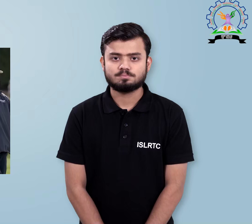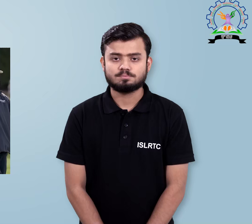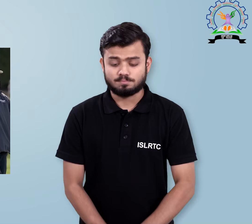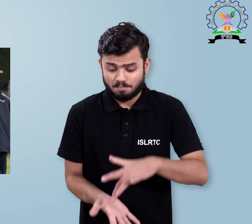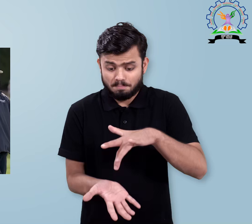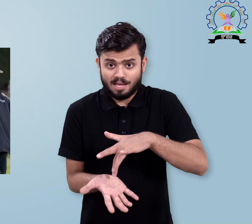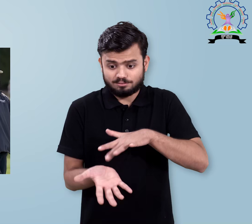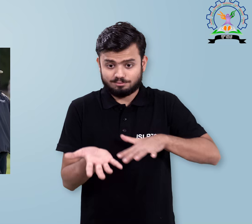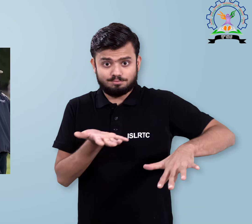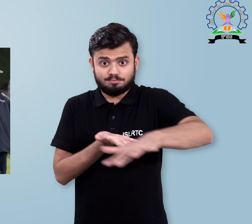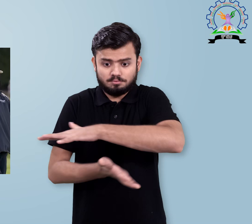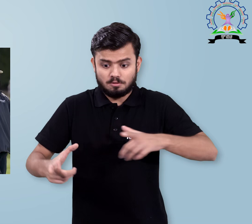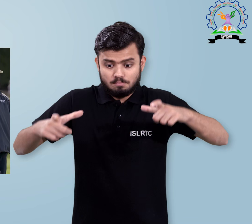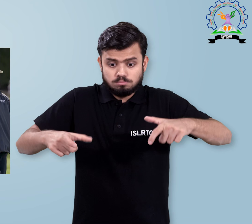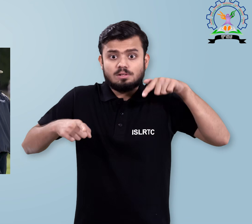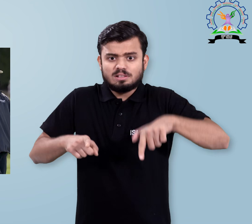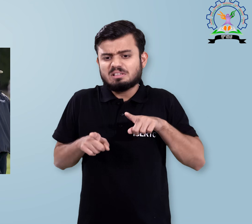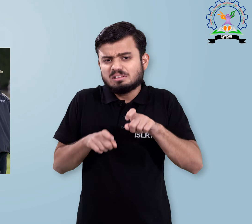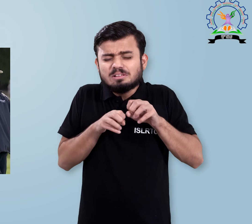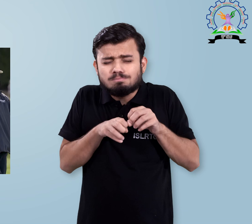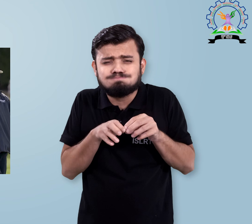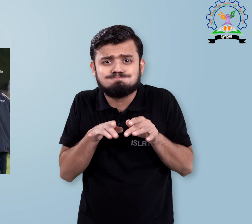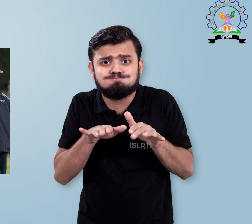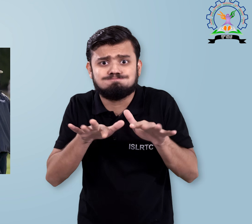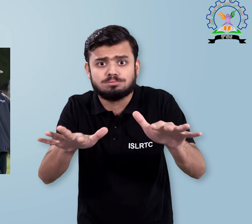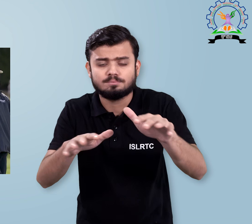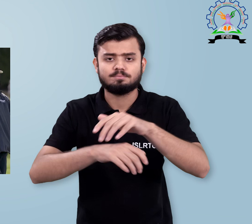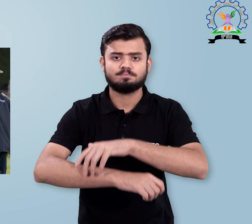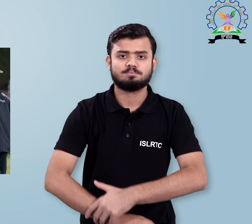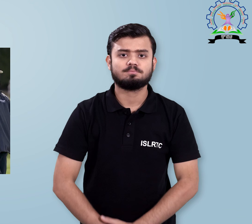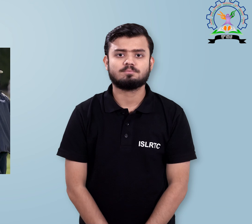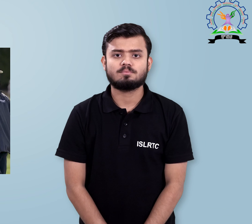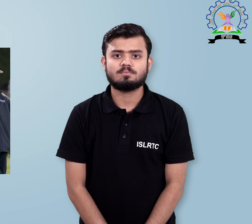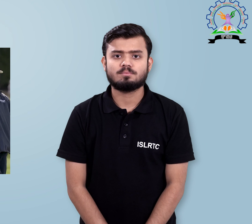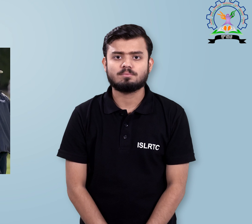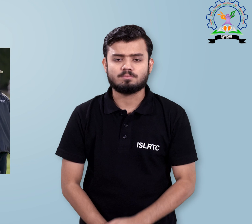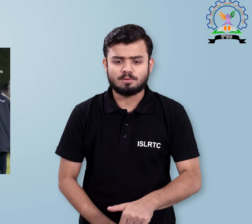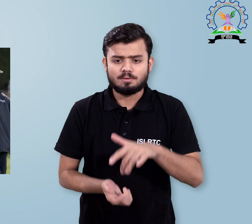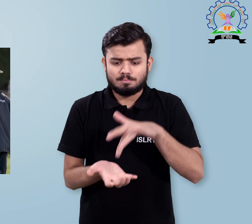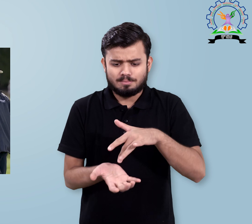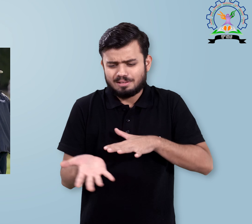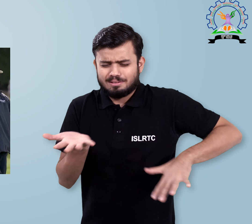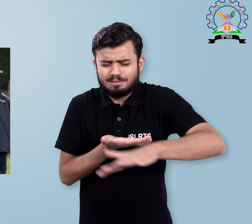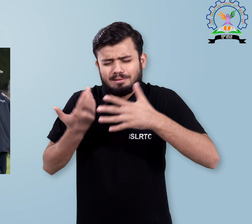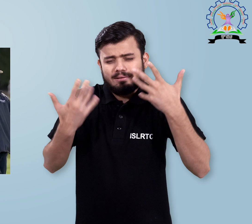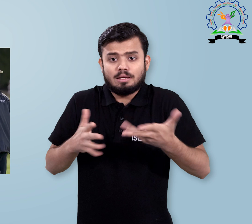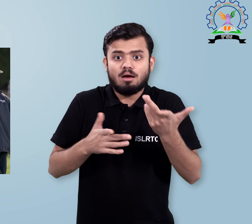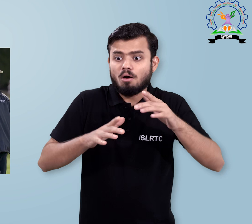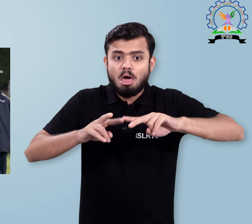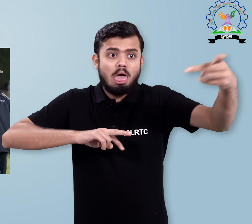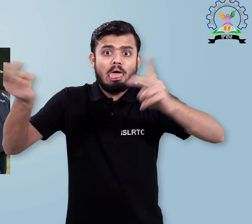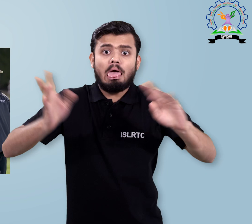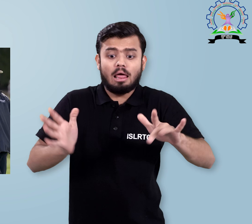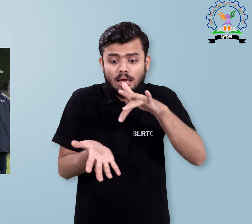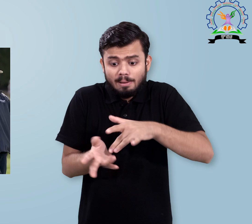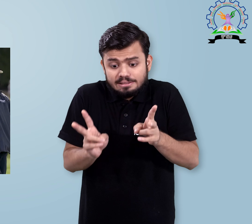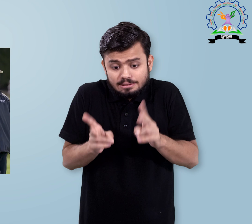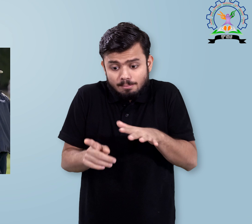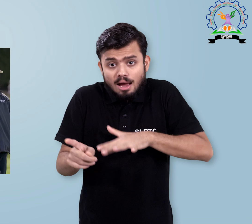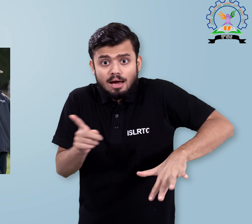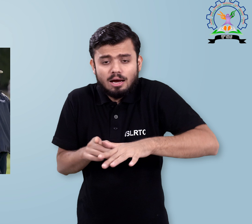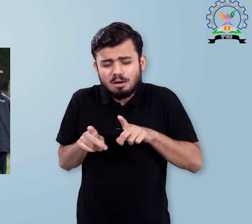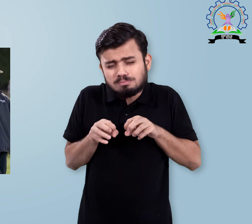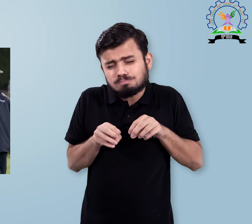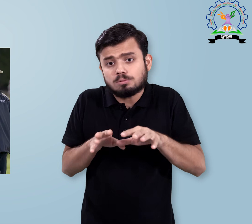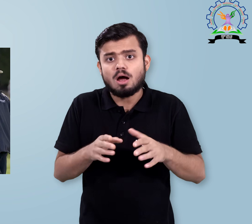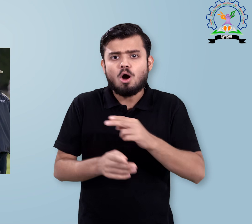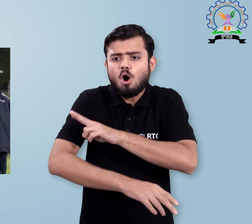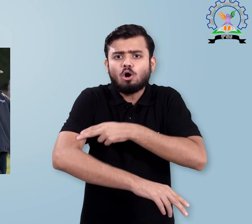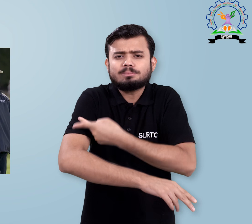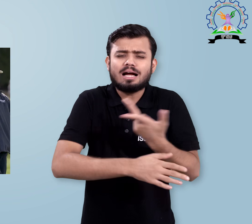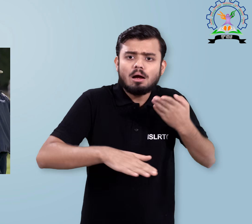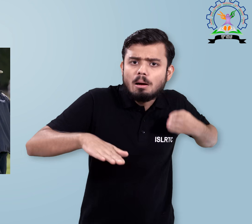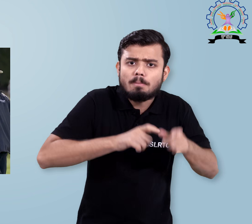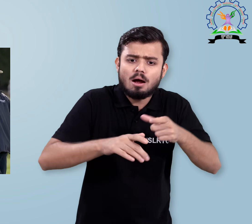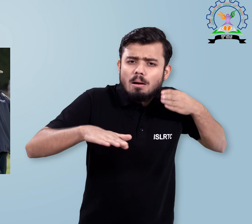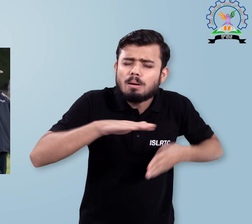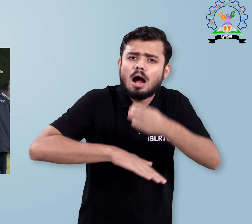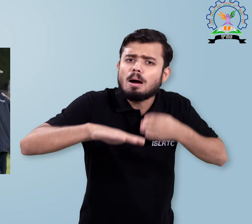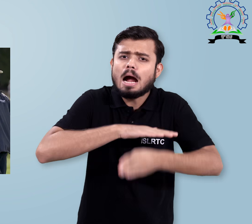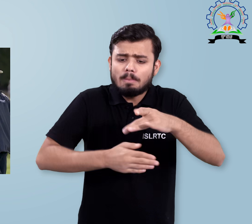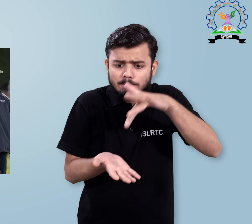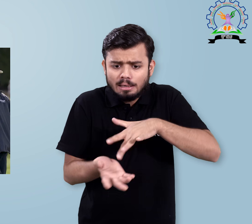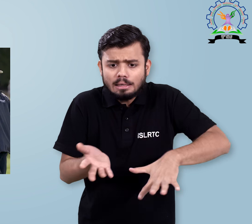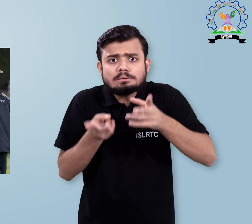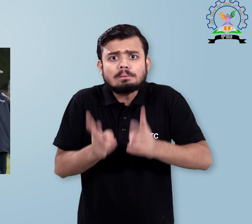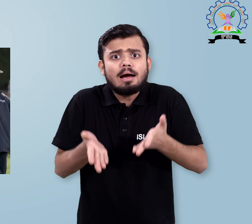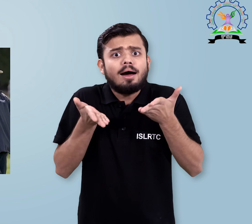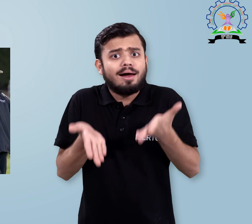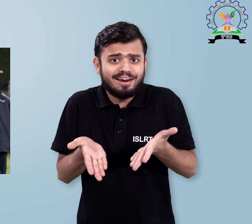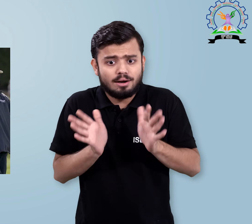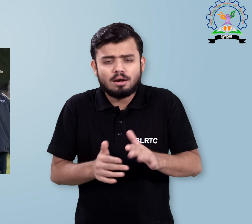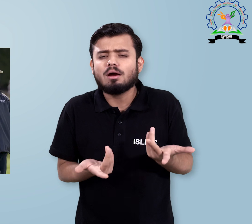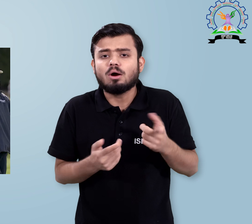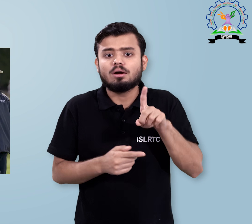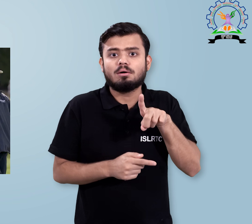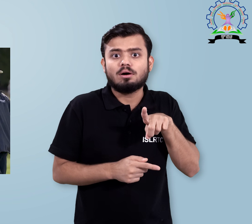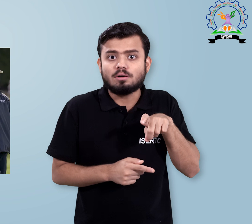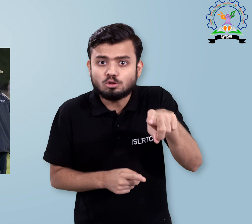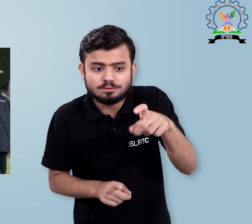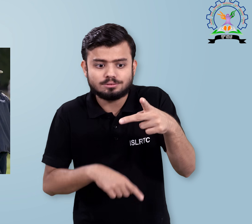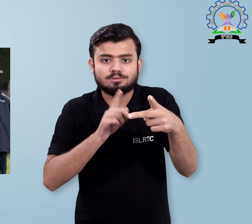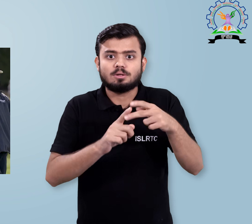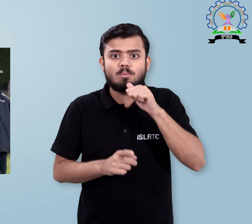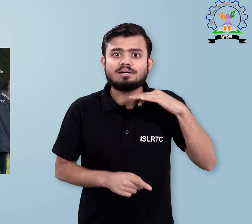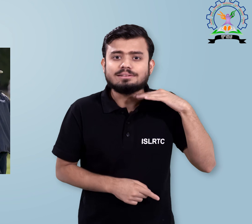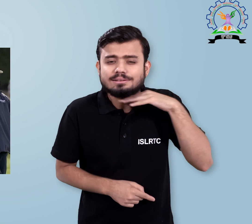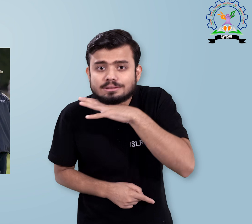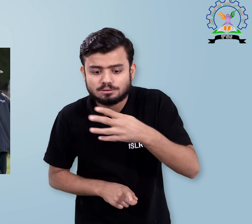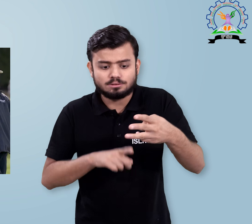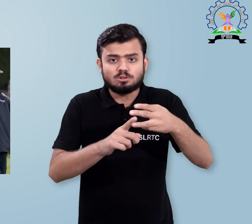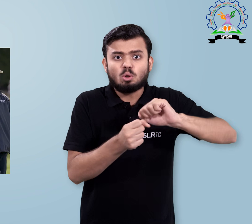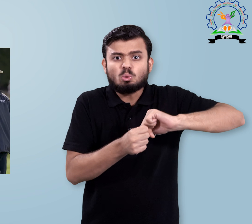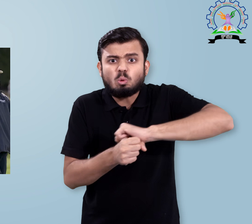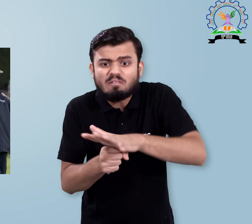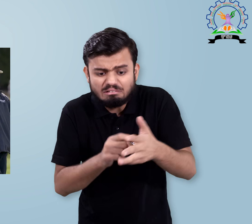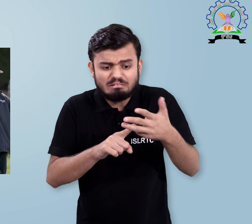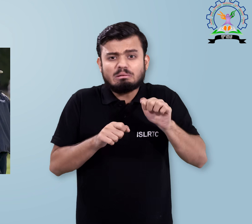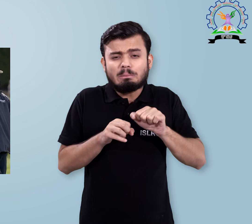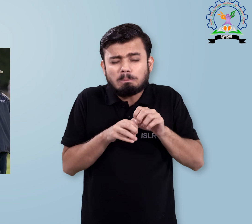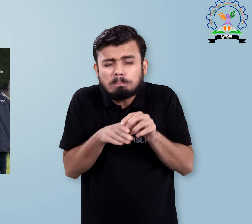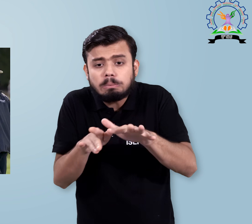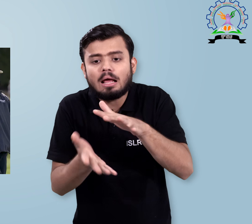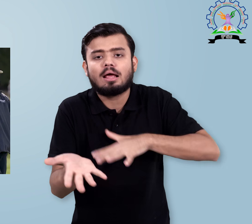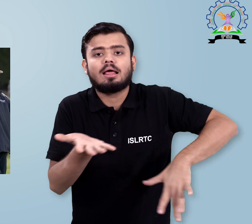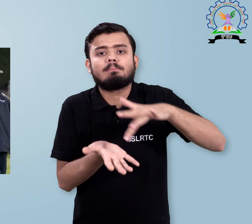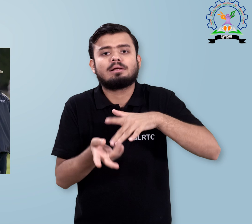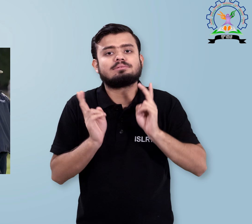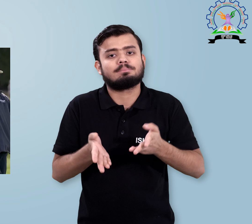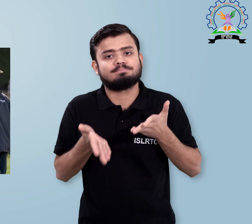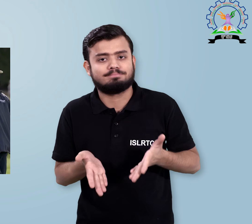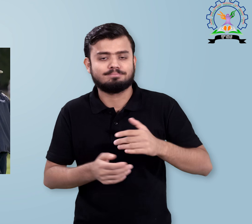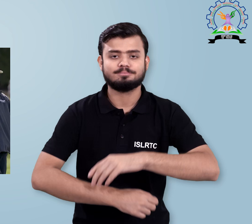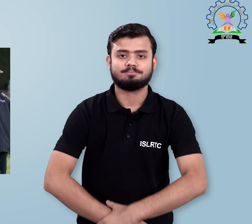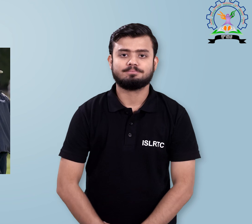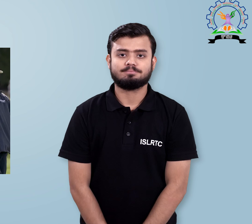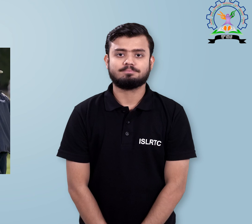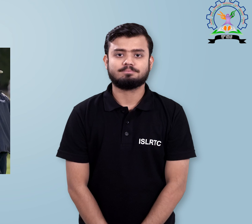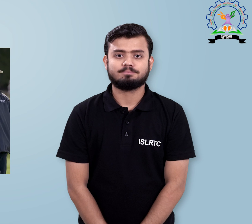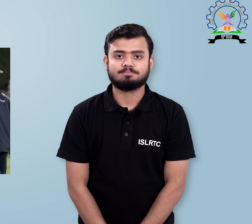Hotspot